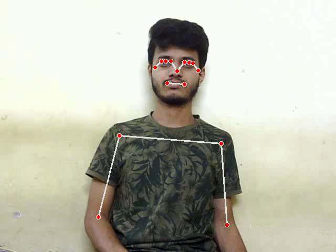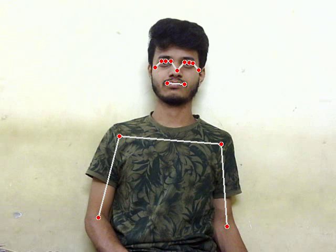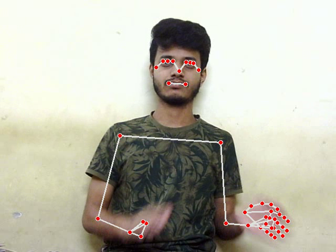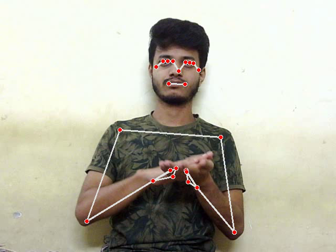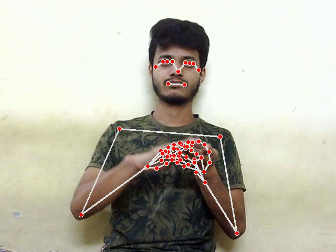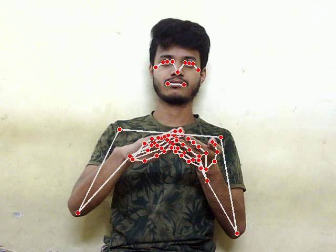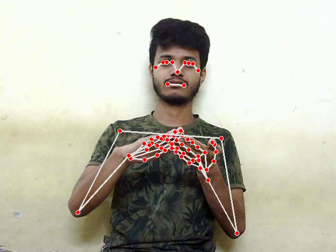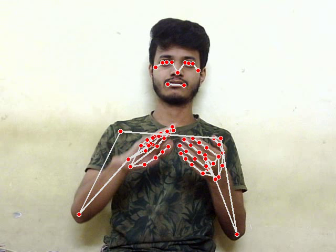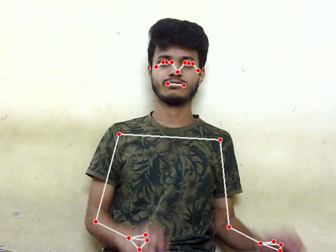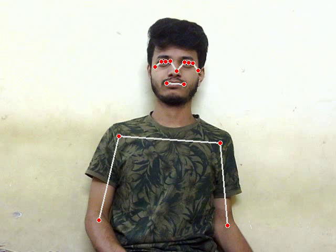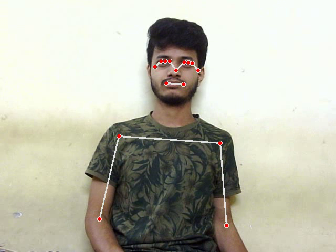nice